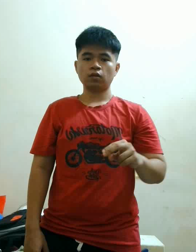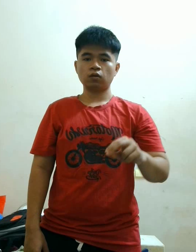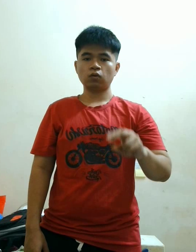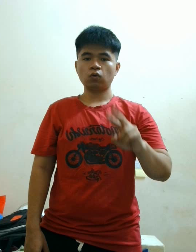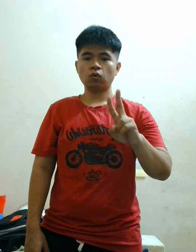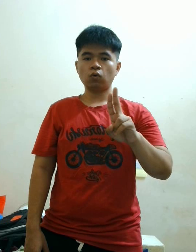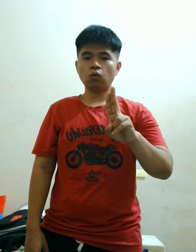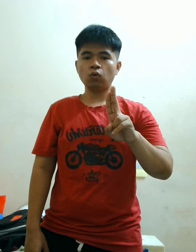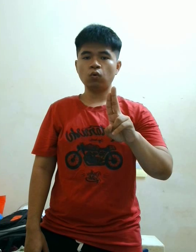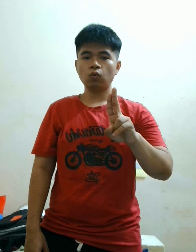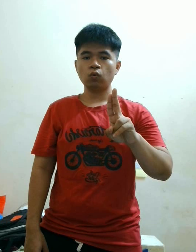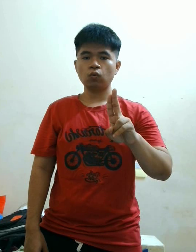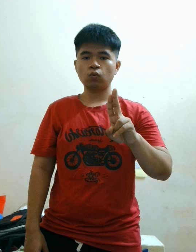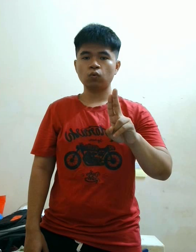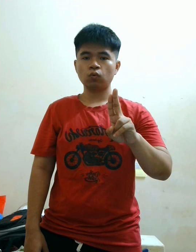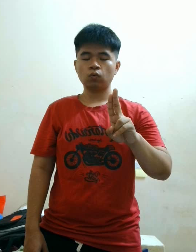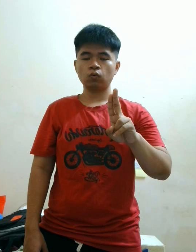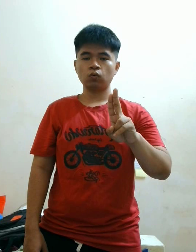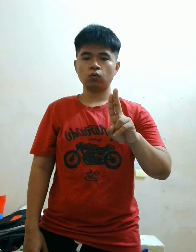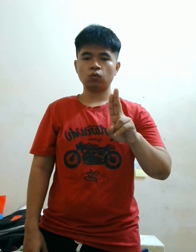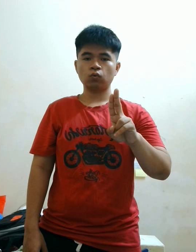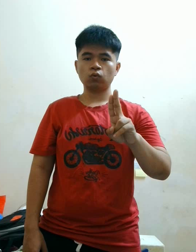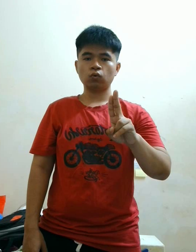u